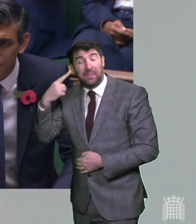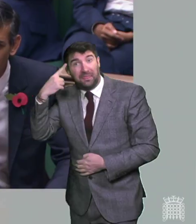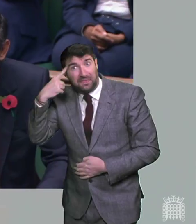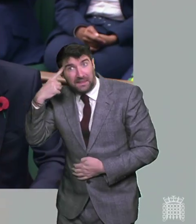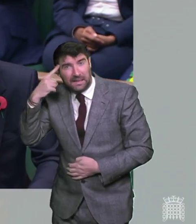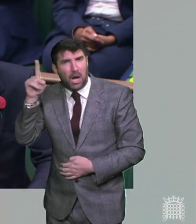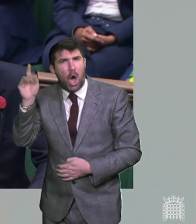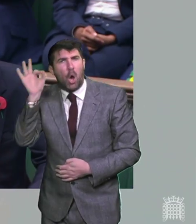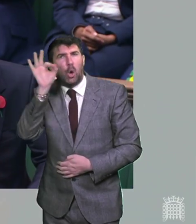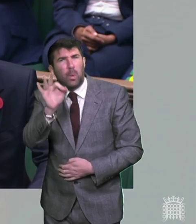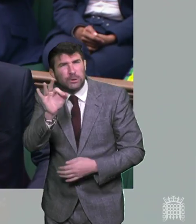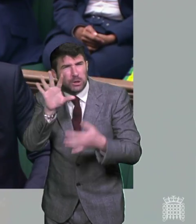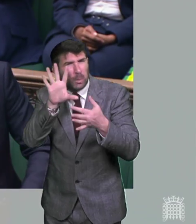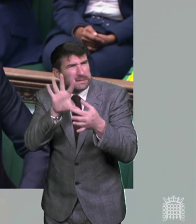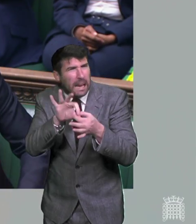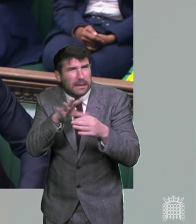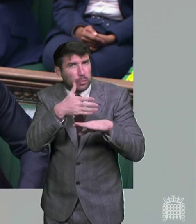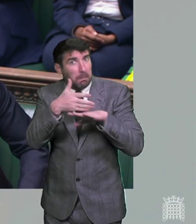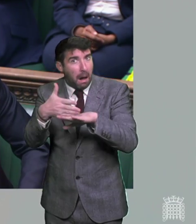When will he stop hammering working people in my community?